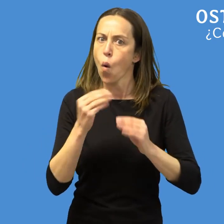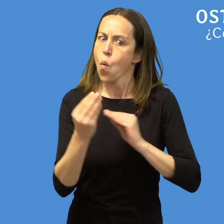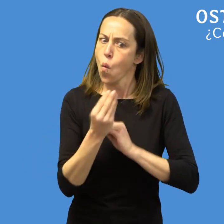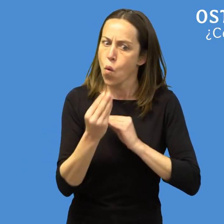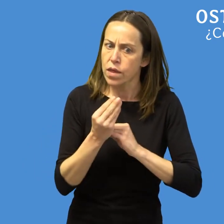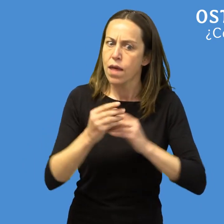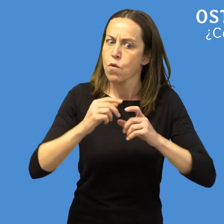cuidar